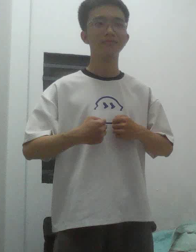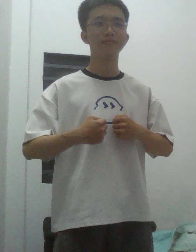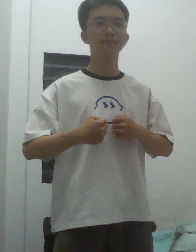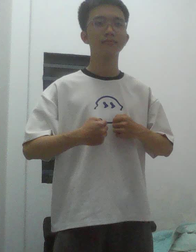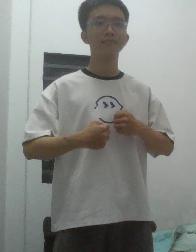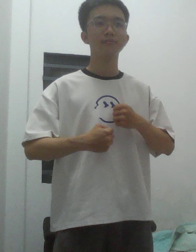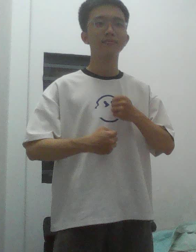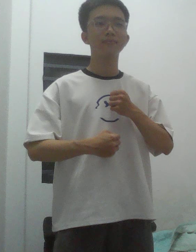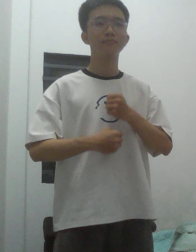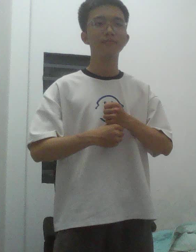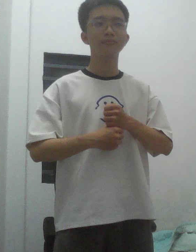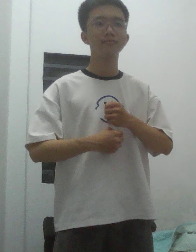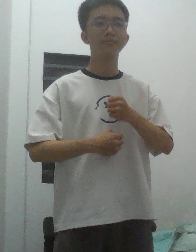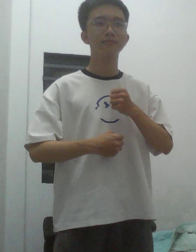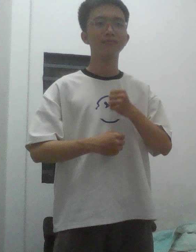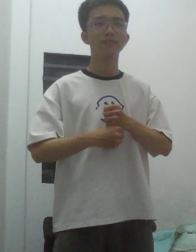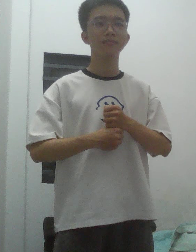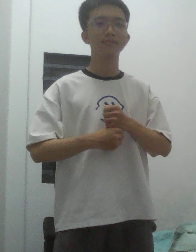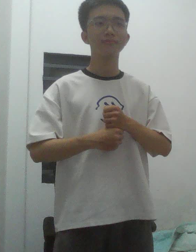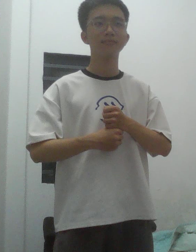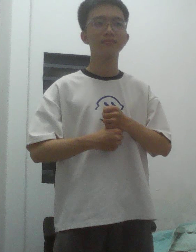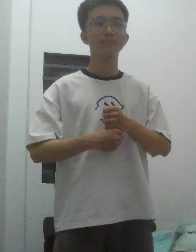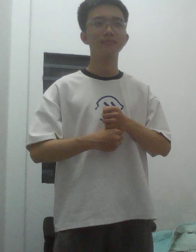cong viec